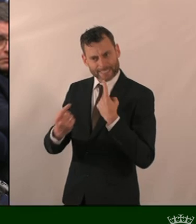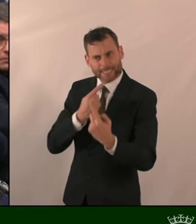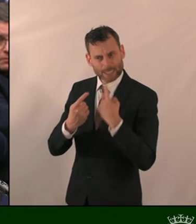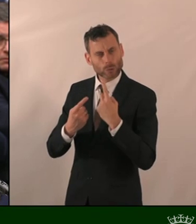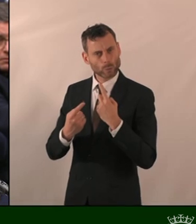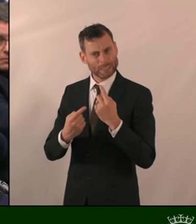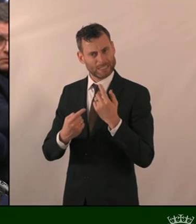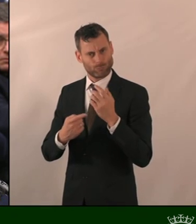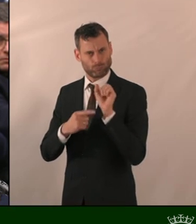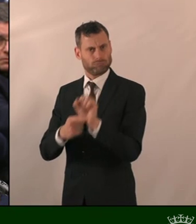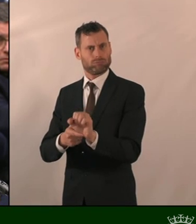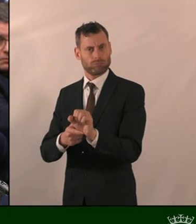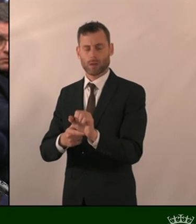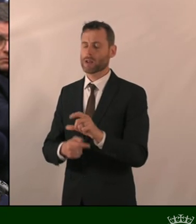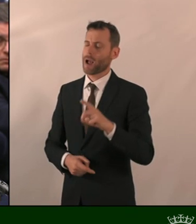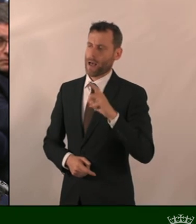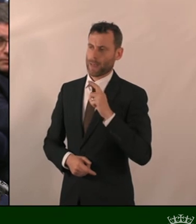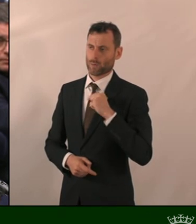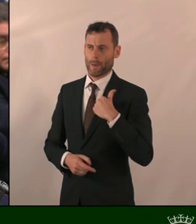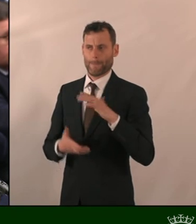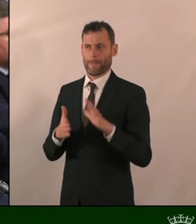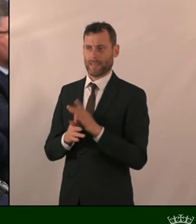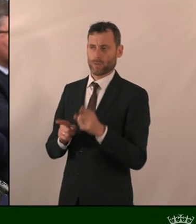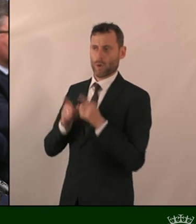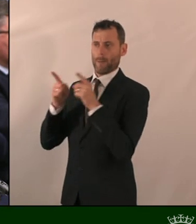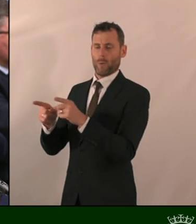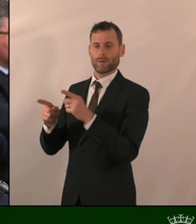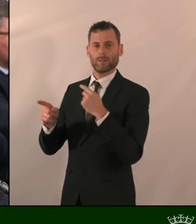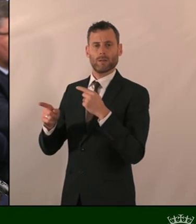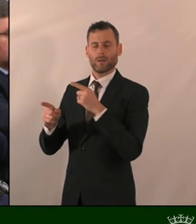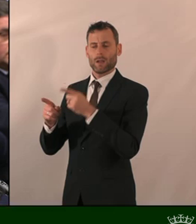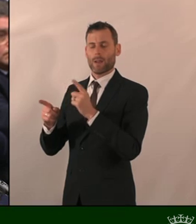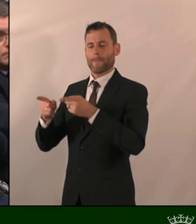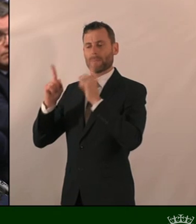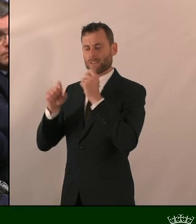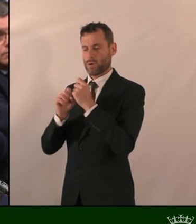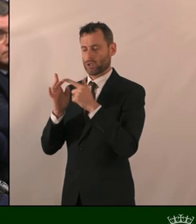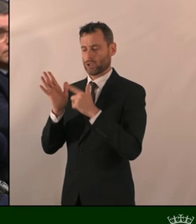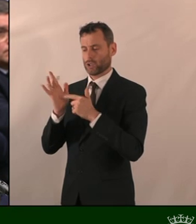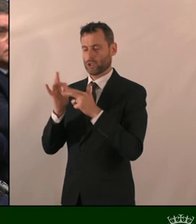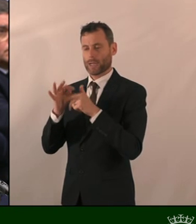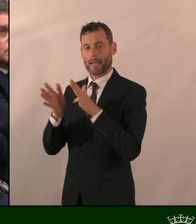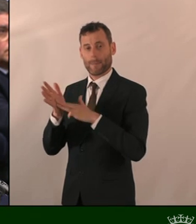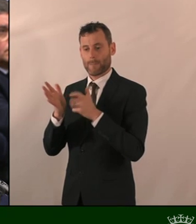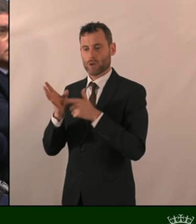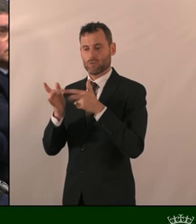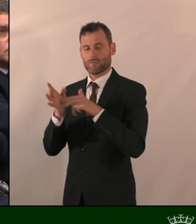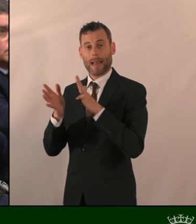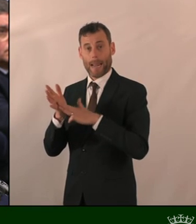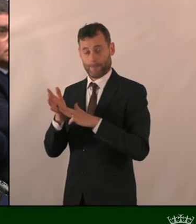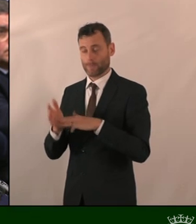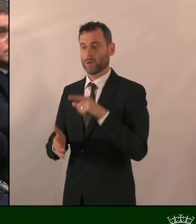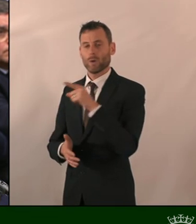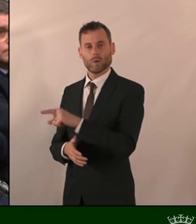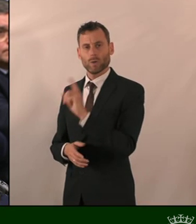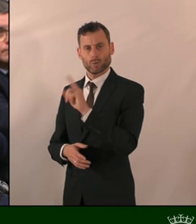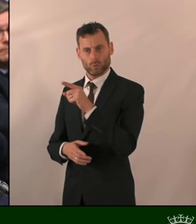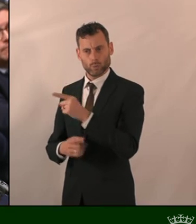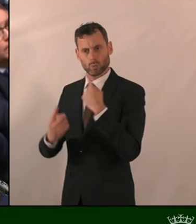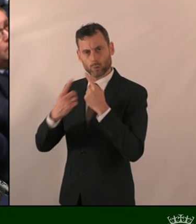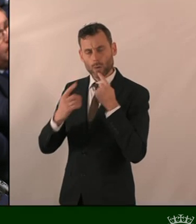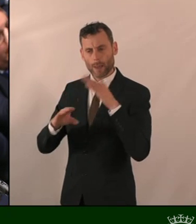That is why I was pleased to appoint my honourable Friend the Member for Gillingham and Rainham as our special envoy for freedom of religion or belief.